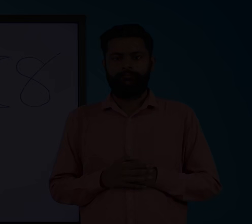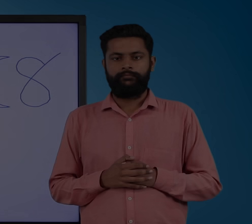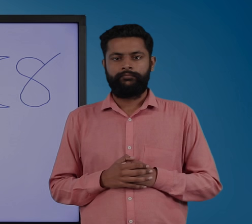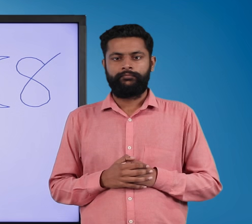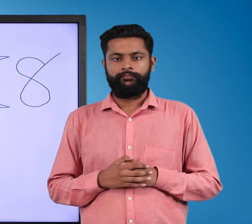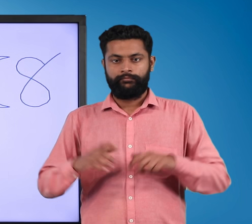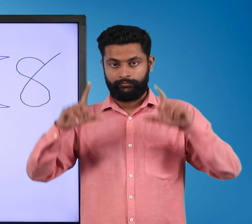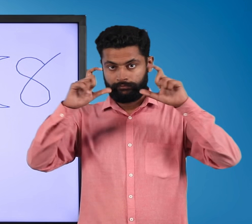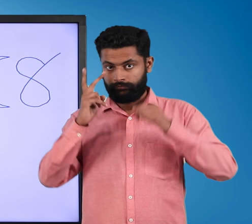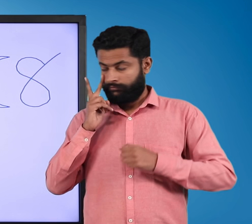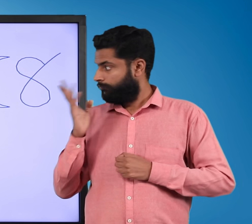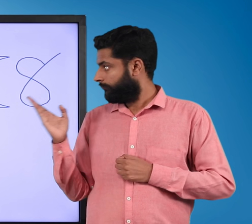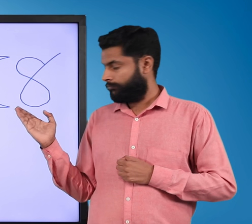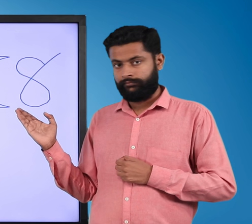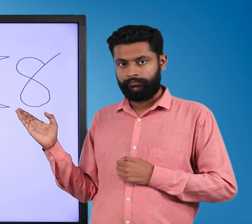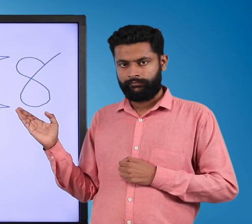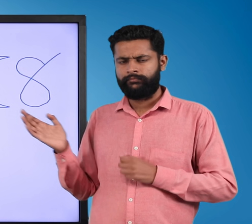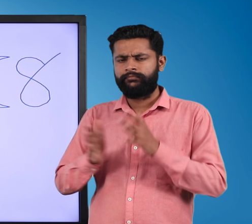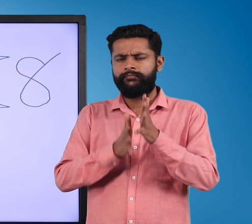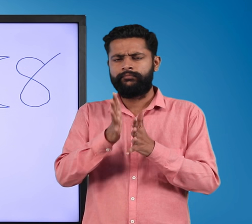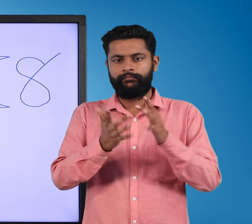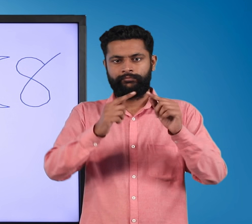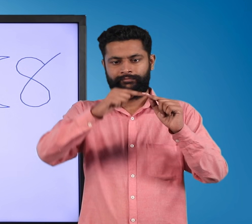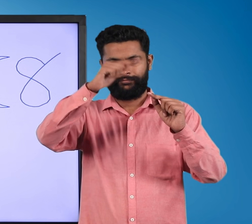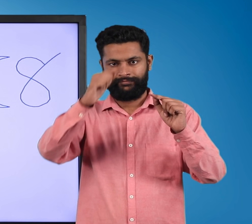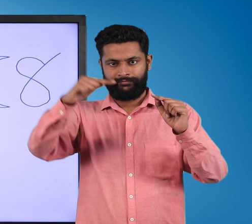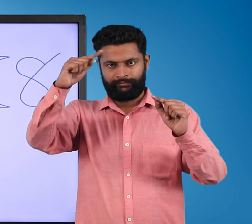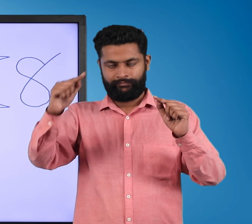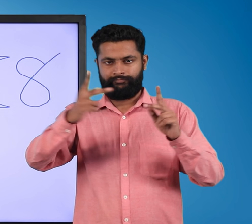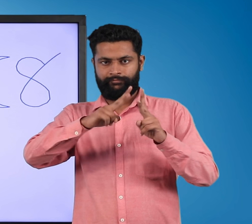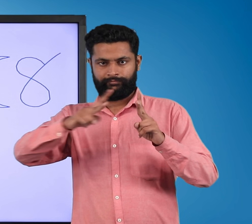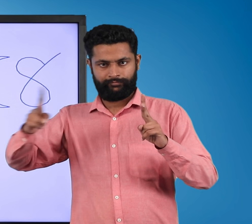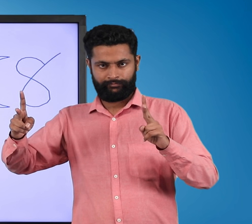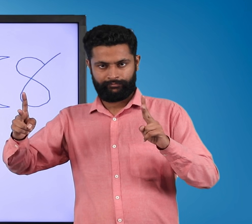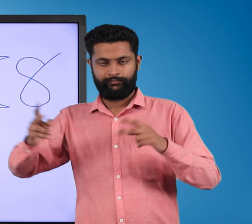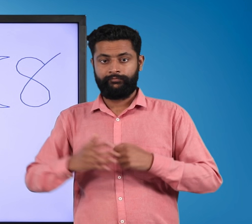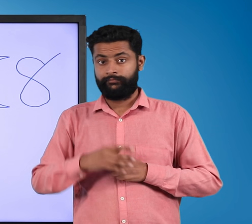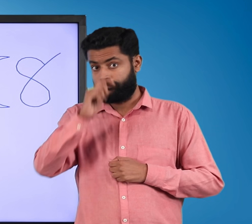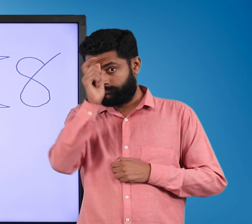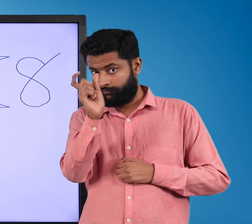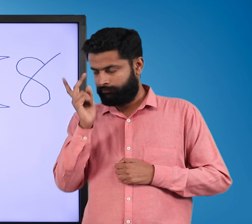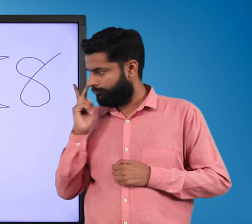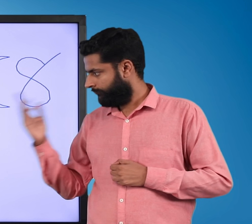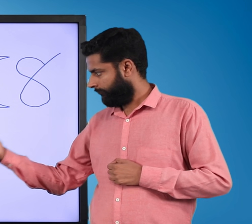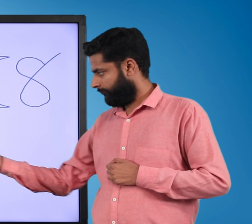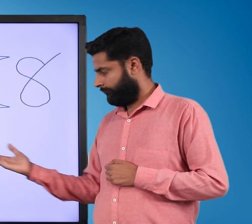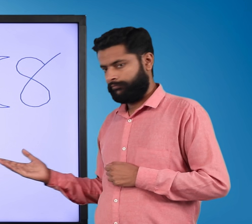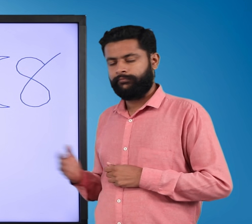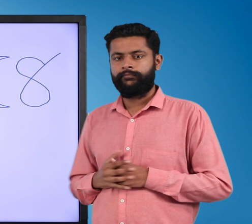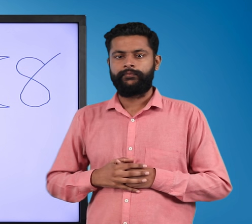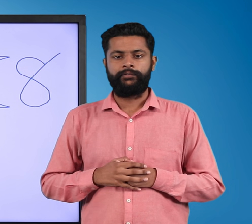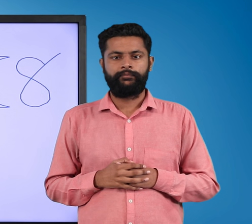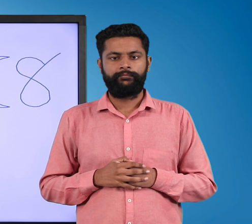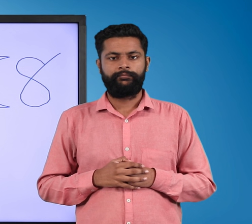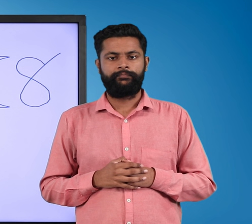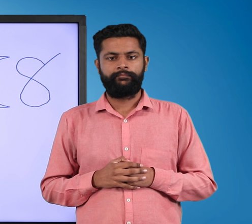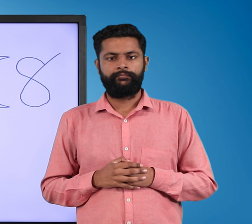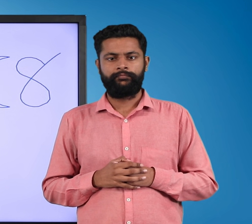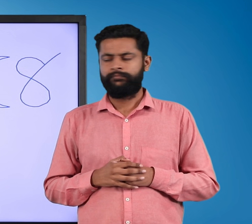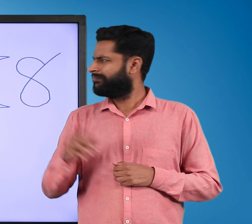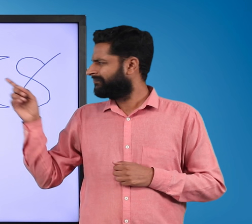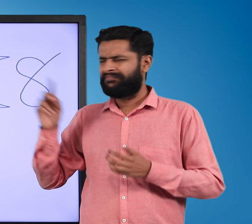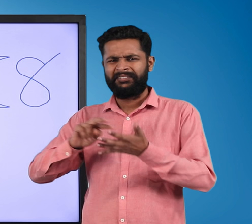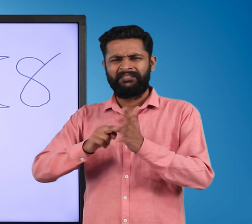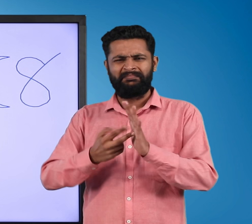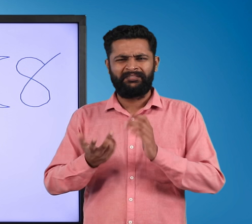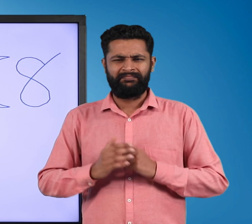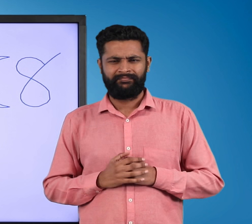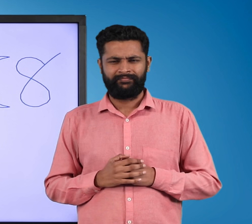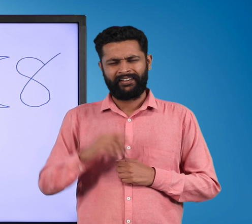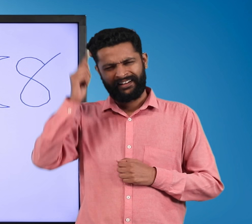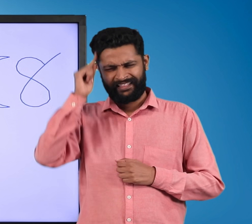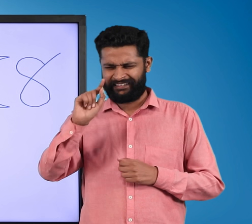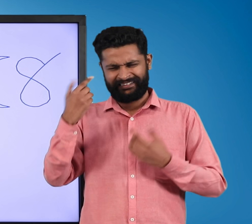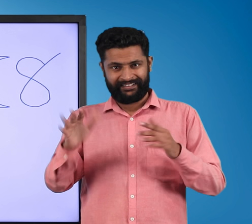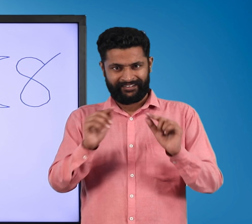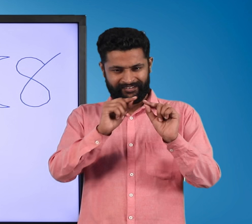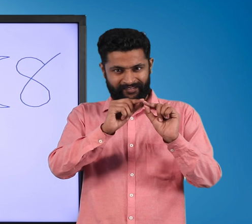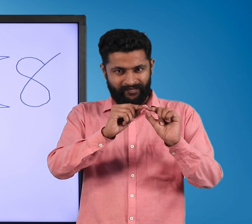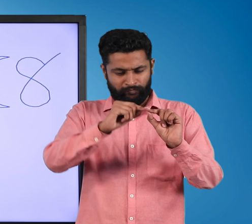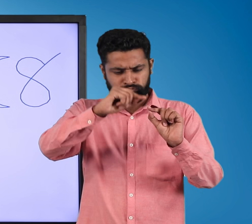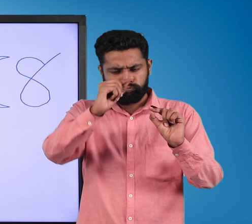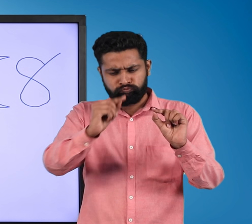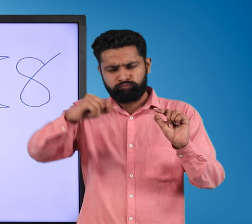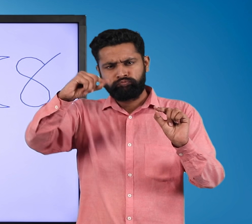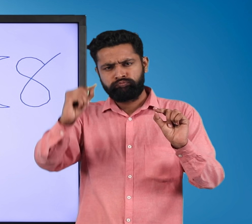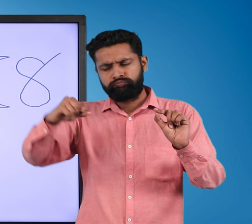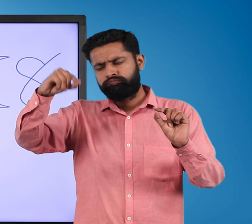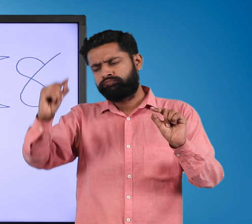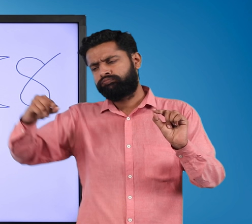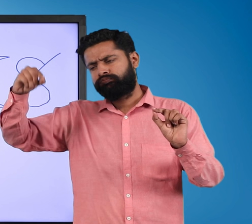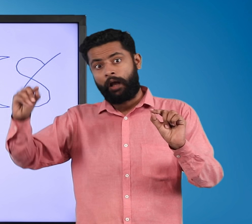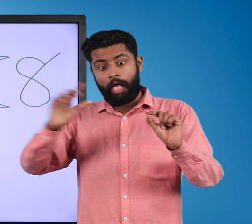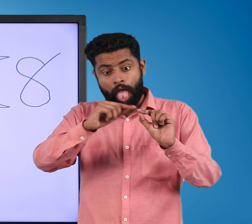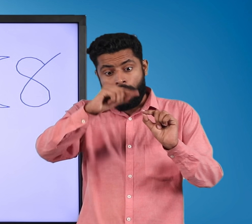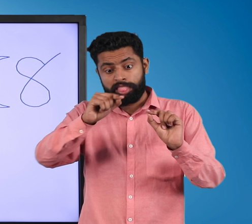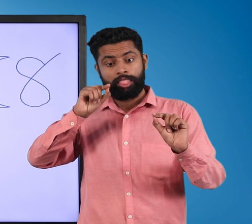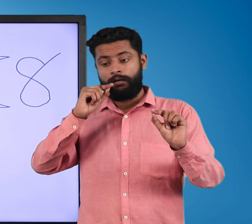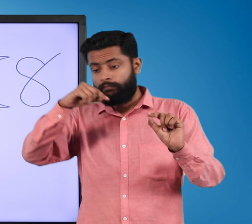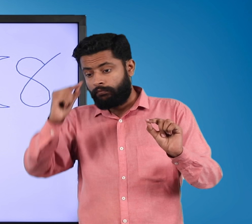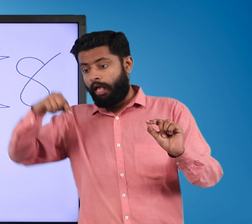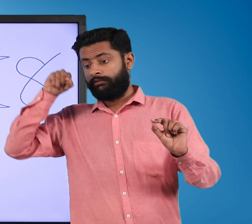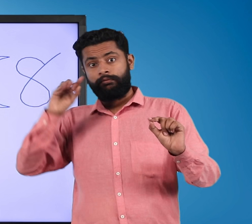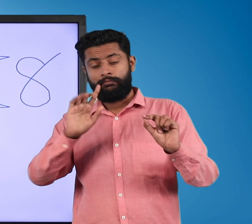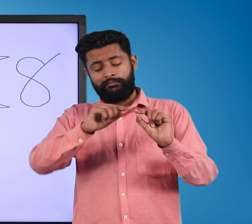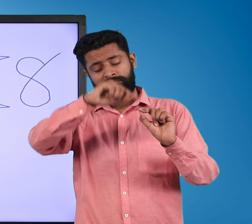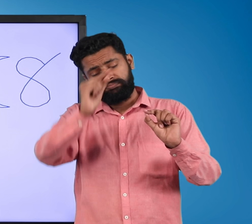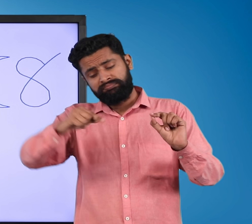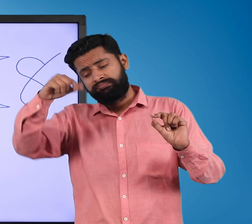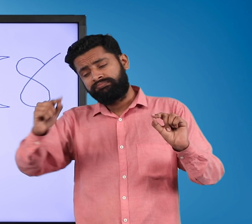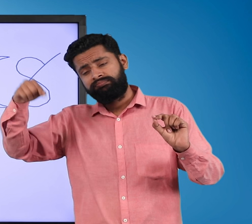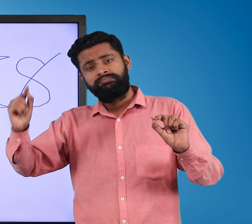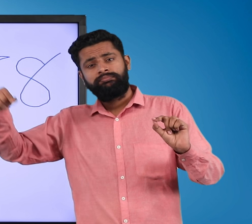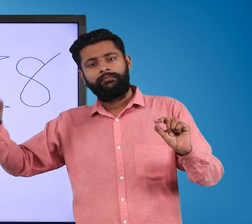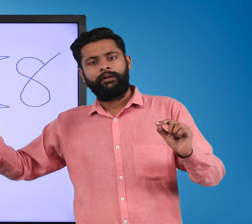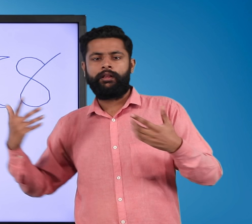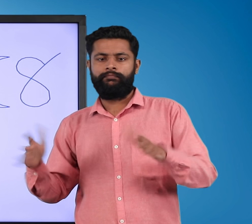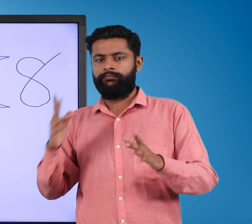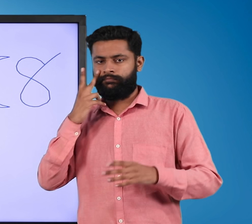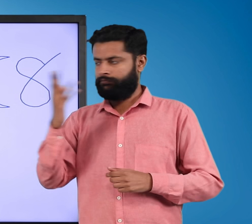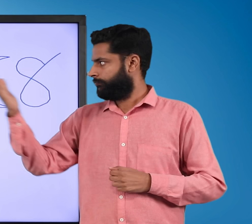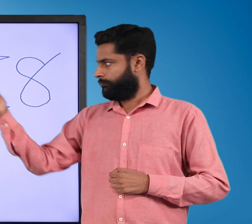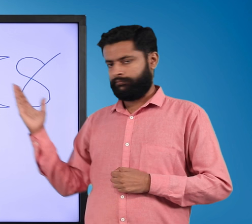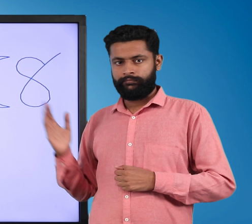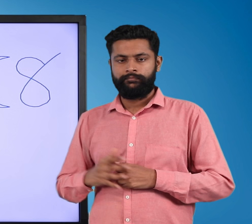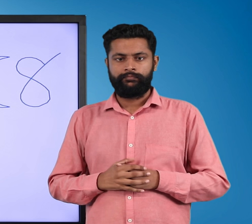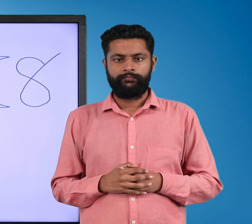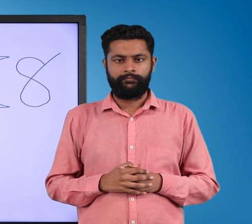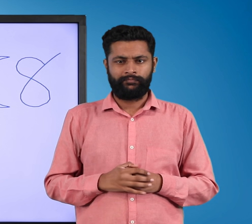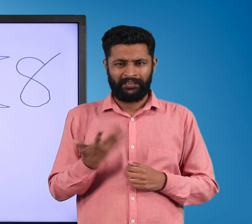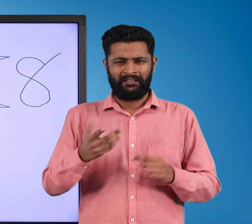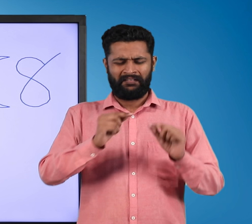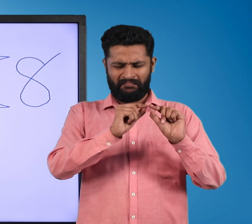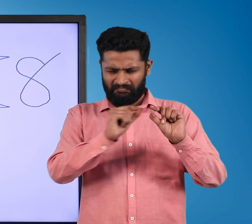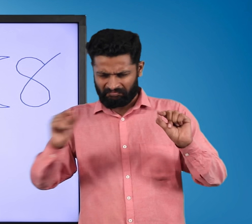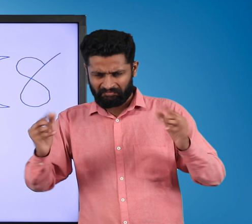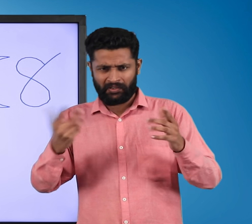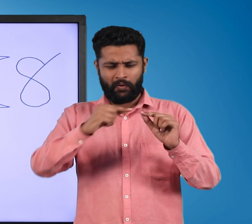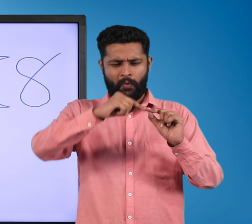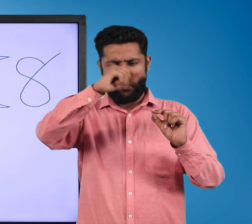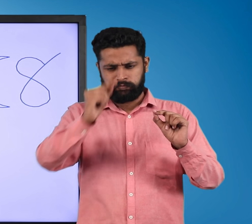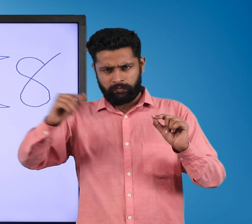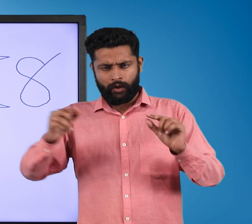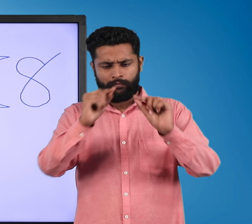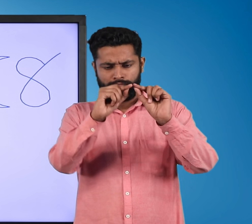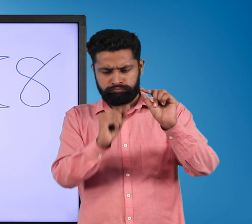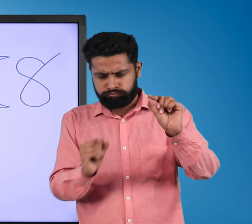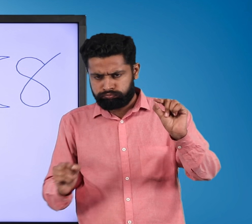Curve, this sign means curve Any drawing (straight or non-straight) done without lifting the pencil may be called a curve In this sense, a line is also a curve